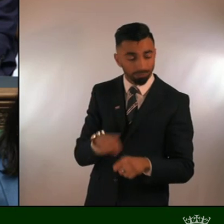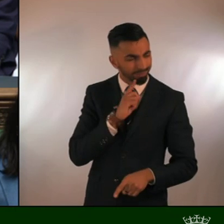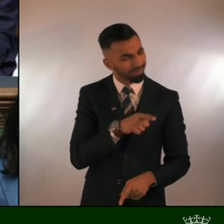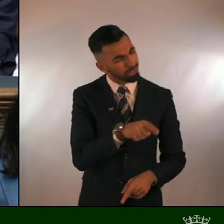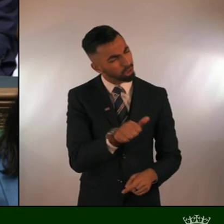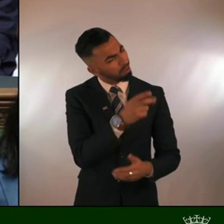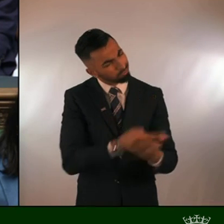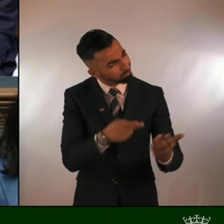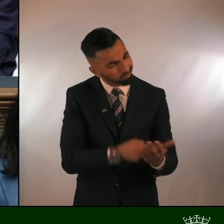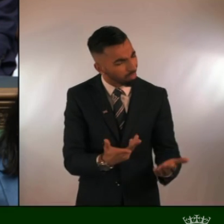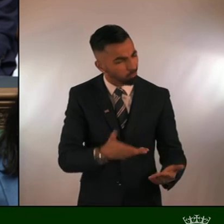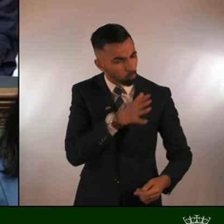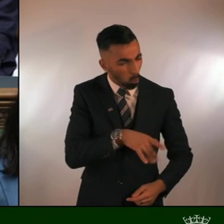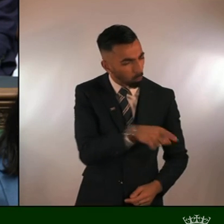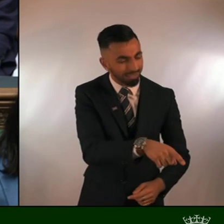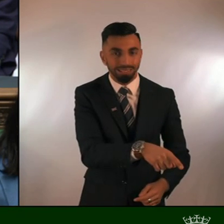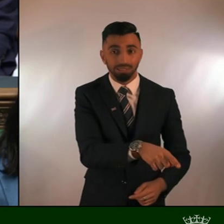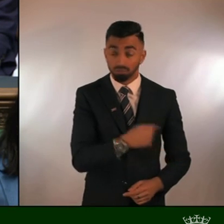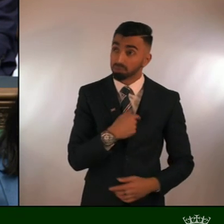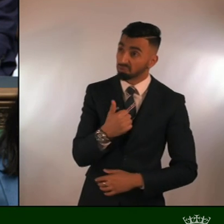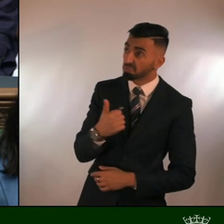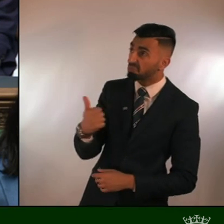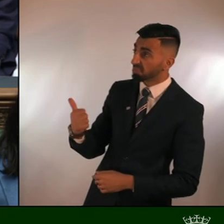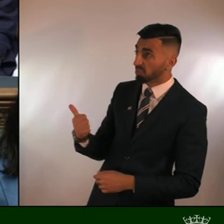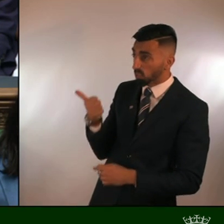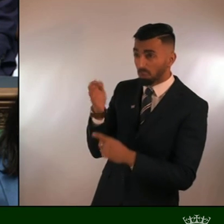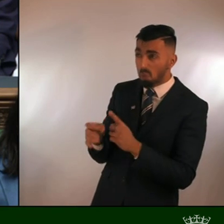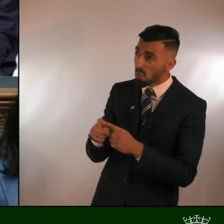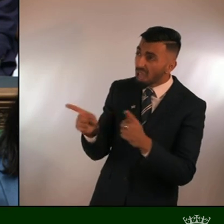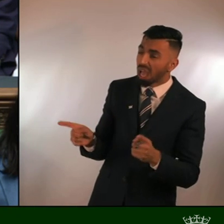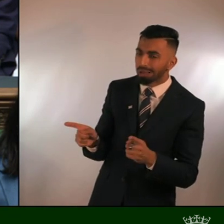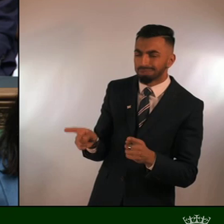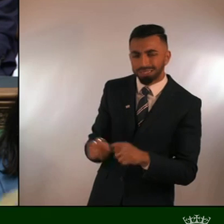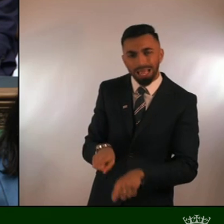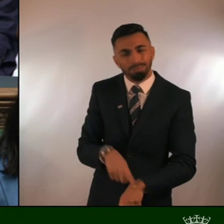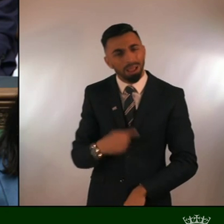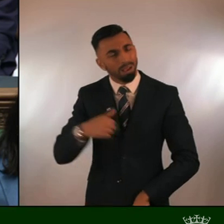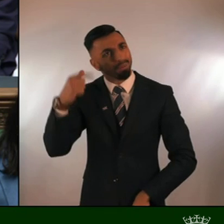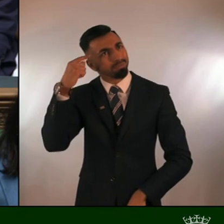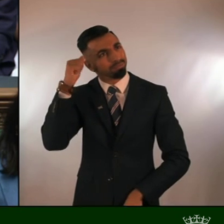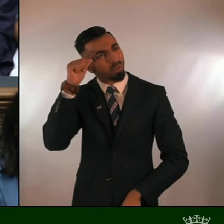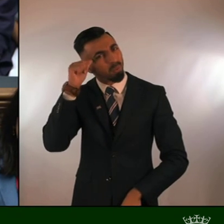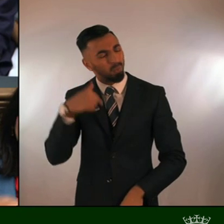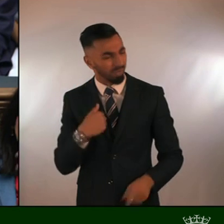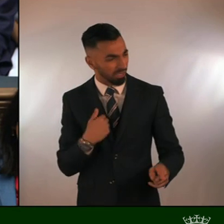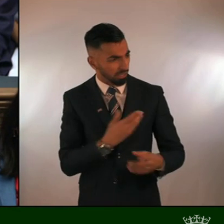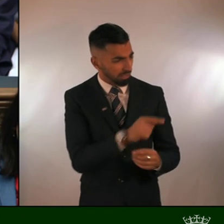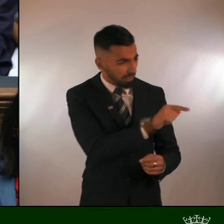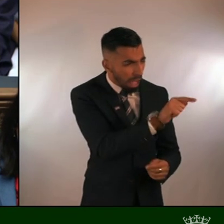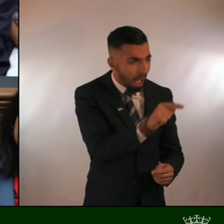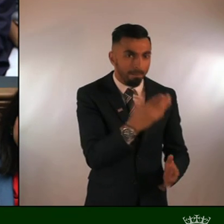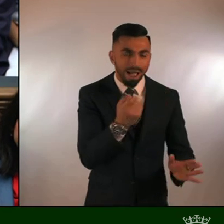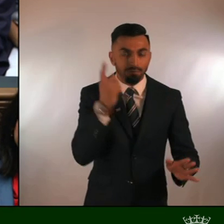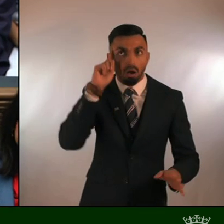I am sympathetic to that argument, but, at the same time, we should not discourage those genuine entrepreneurs who do rely on the relief.